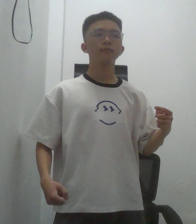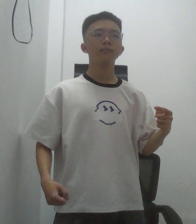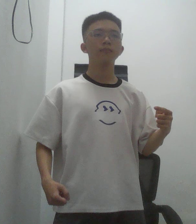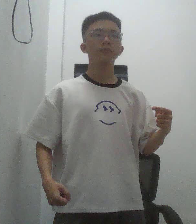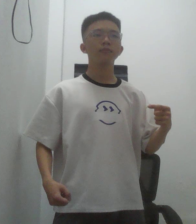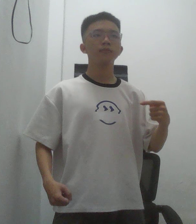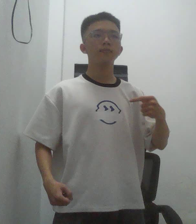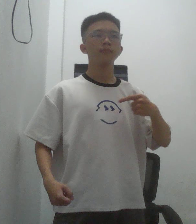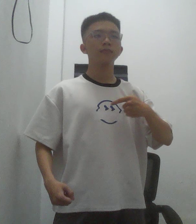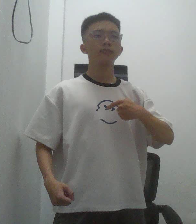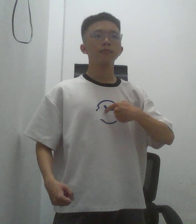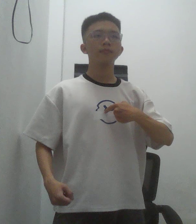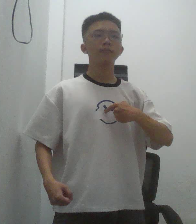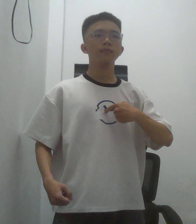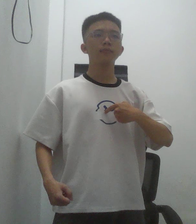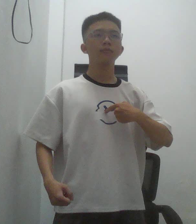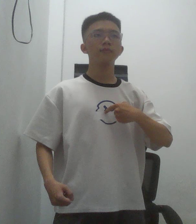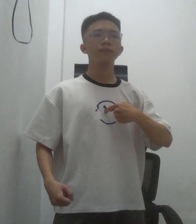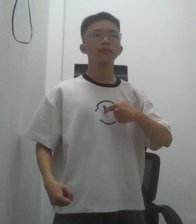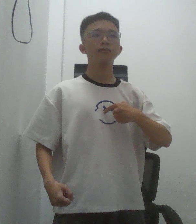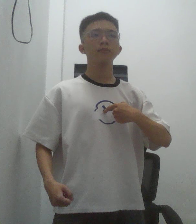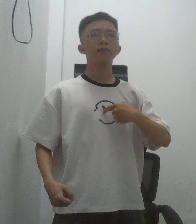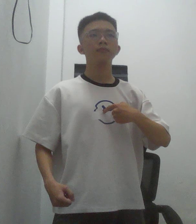toi